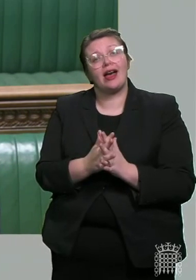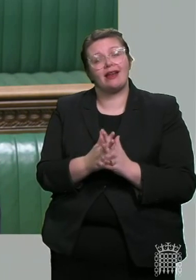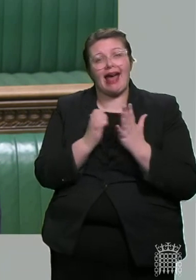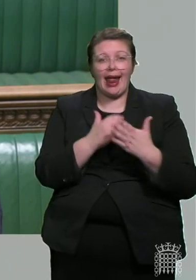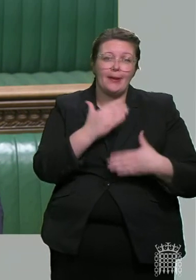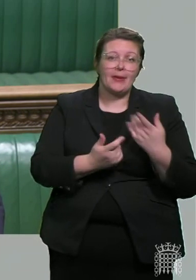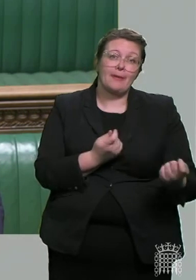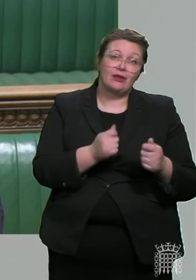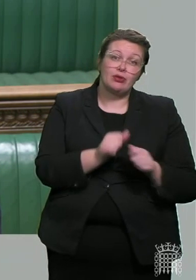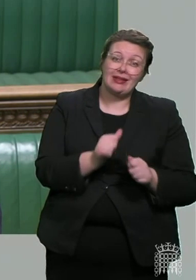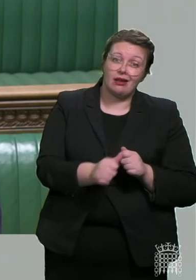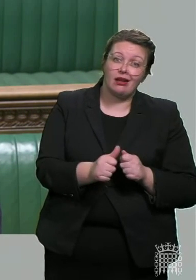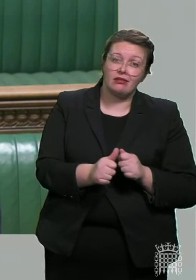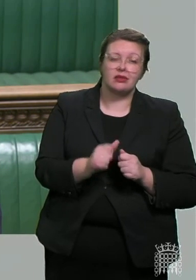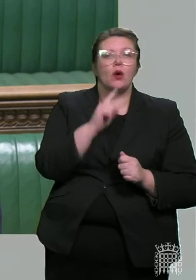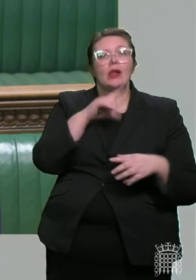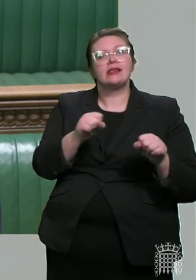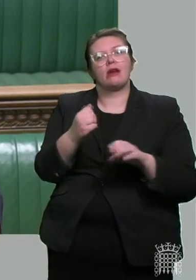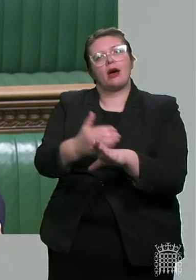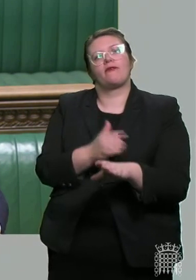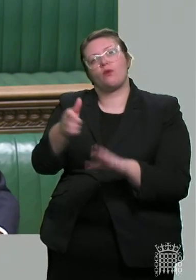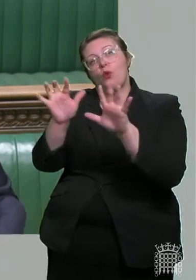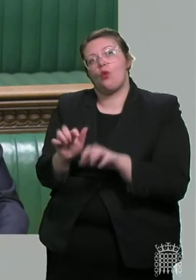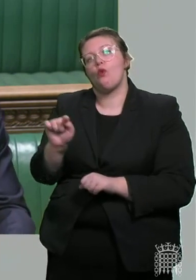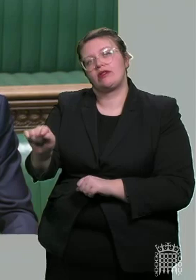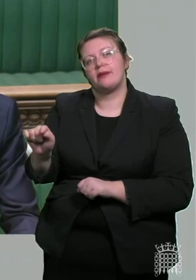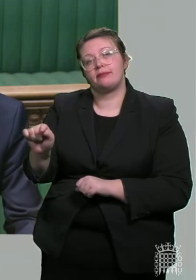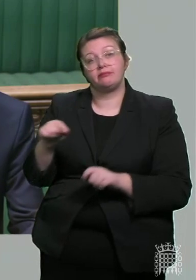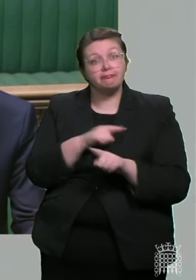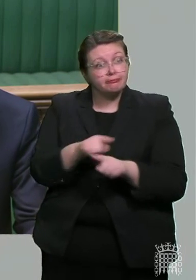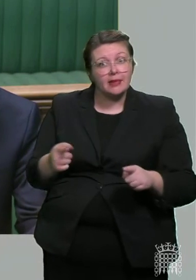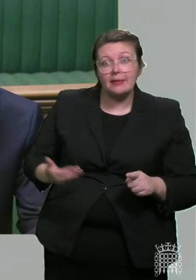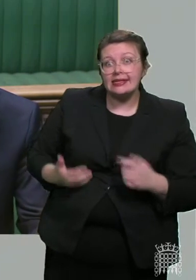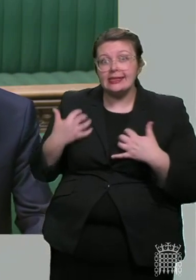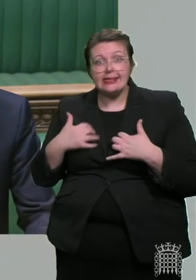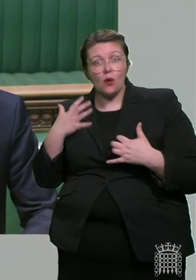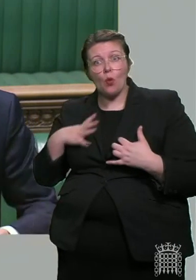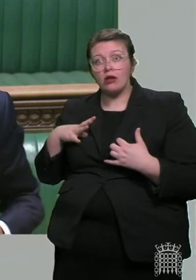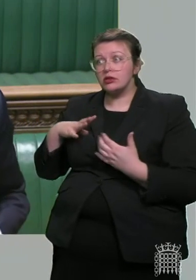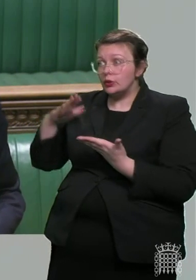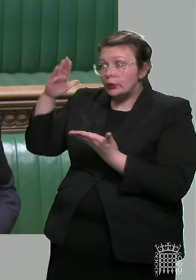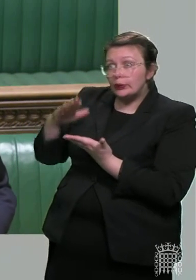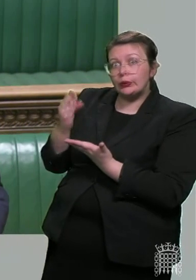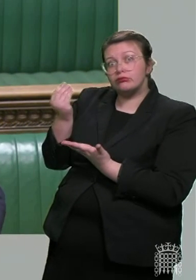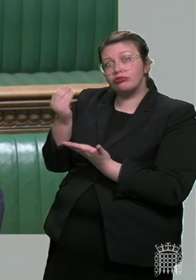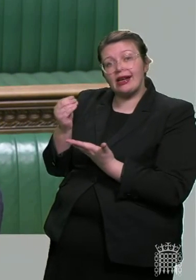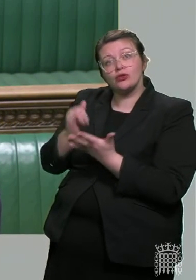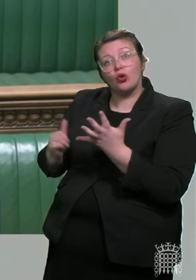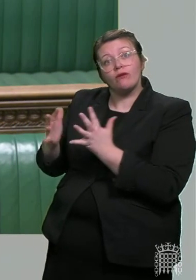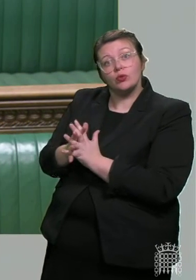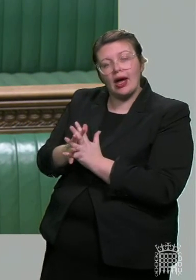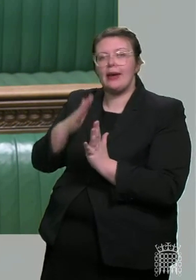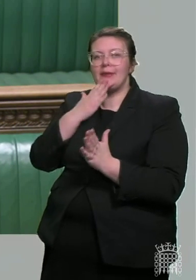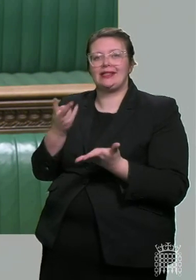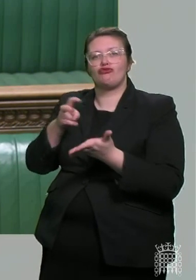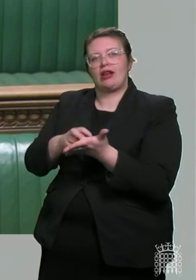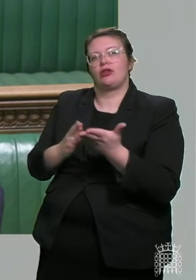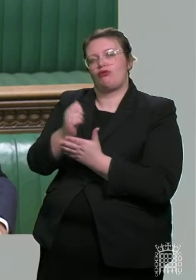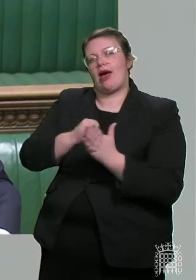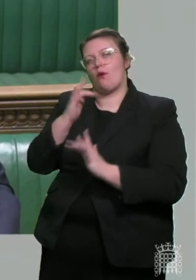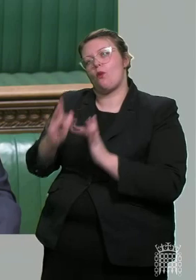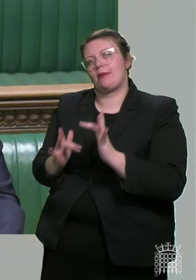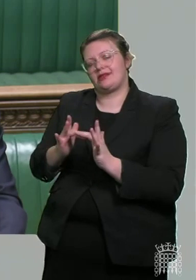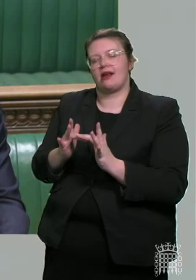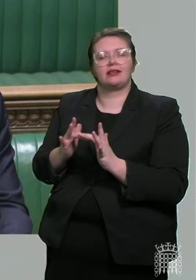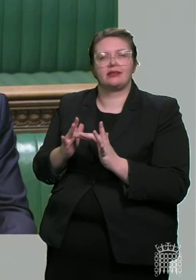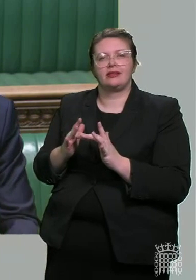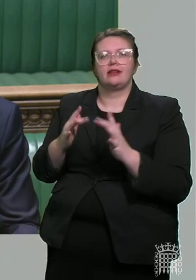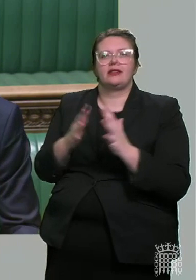Both programmes will commence by the autumn, and I would urge interested businesses to register today on Gov.UK/HelpToGrow.